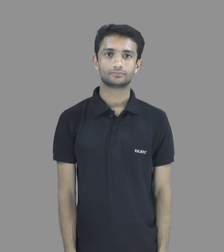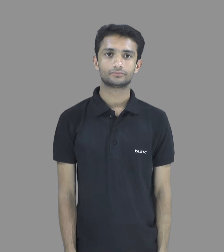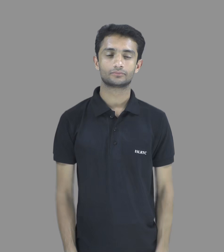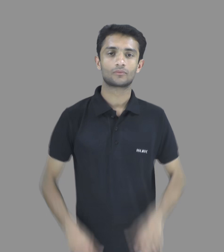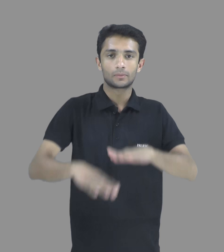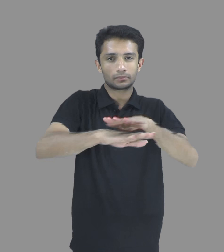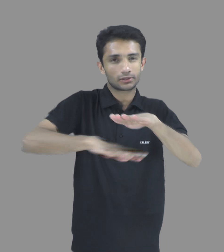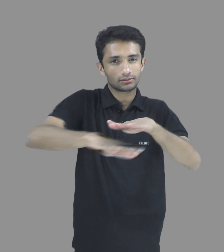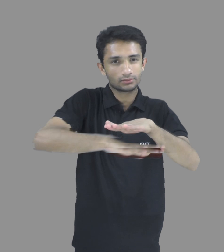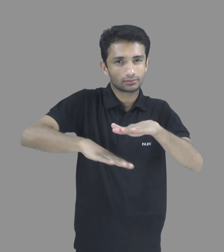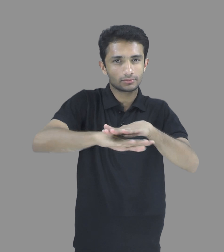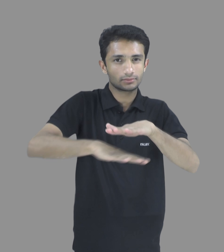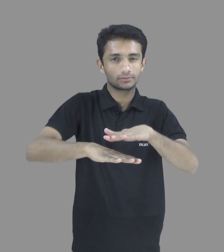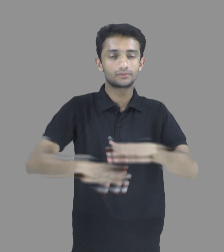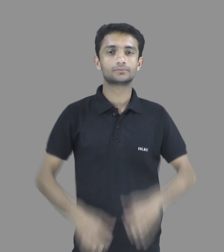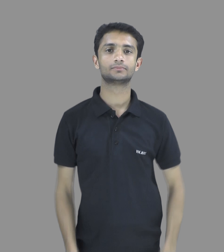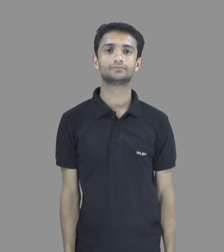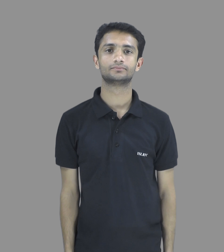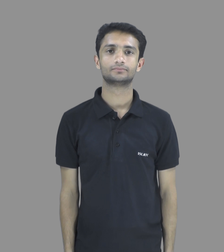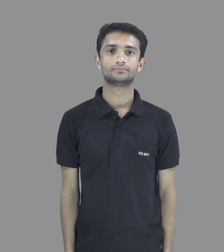Basic